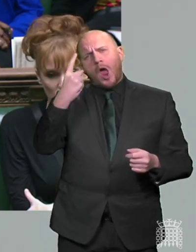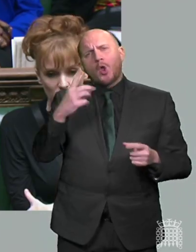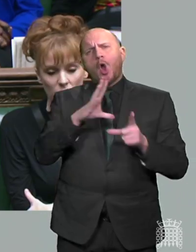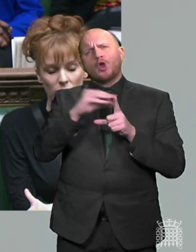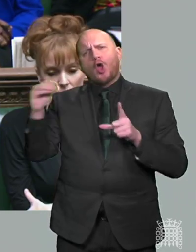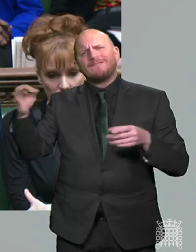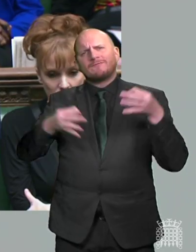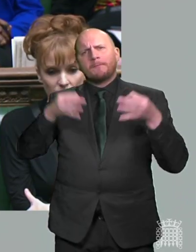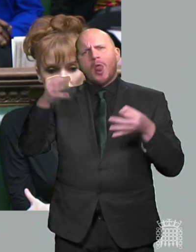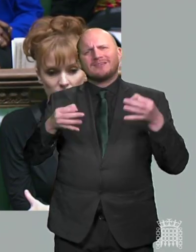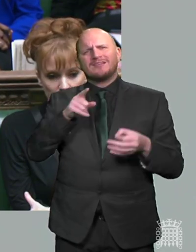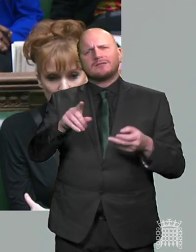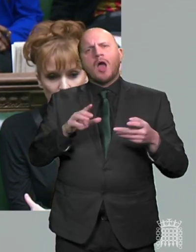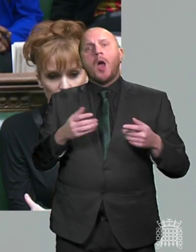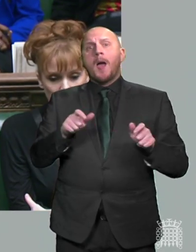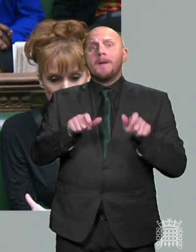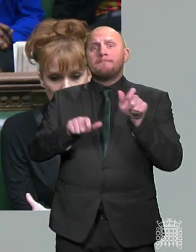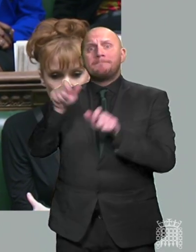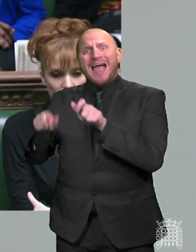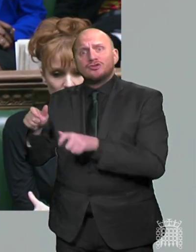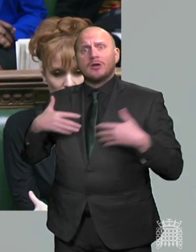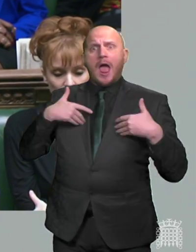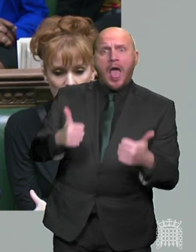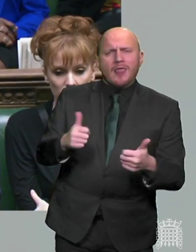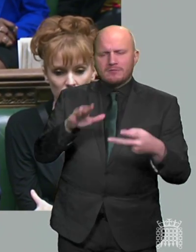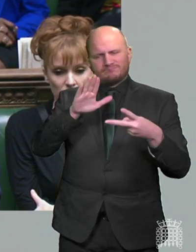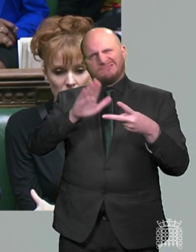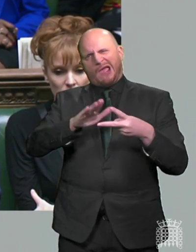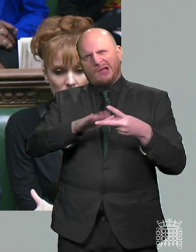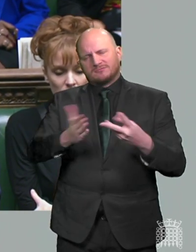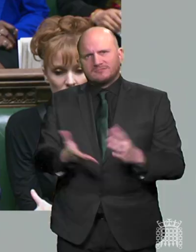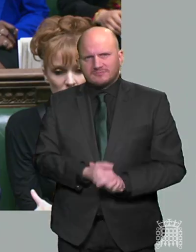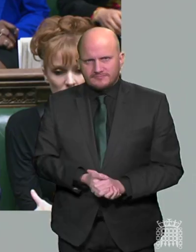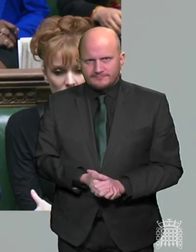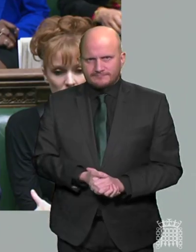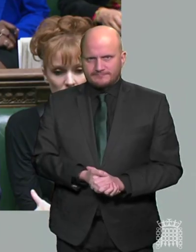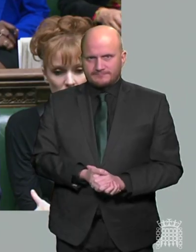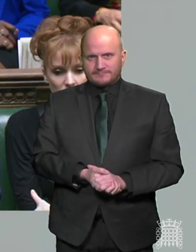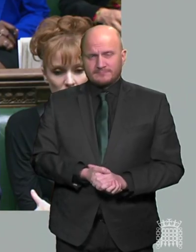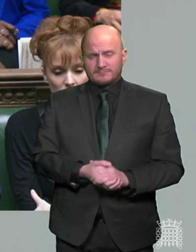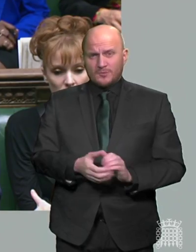We have never seen a nurses strike like this before.